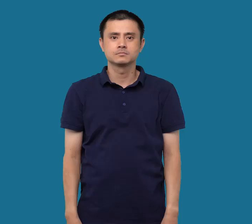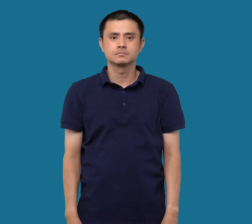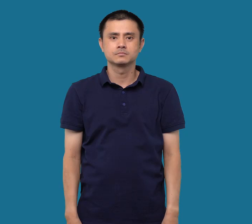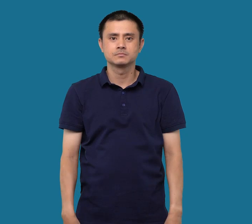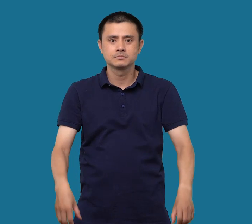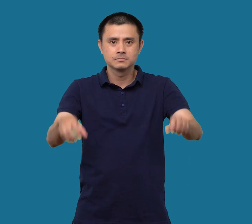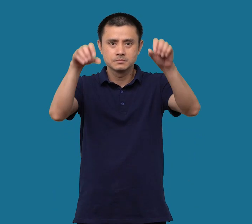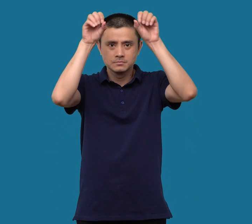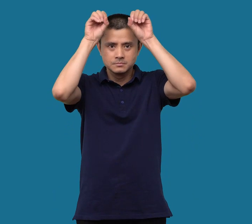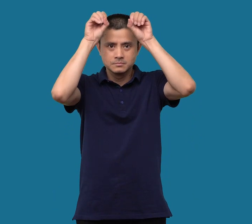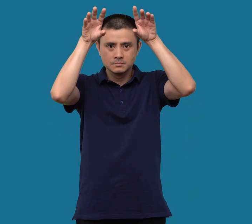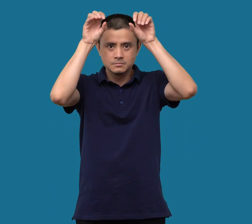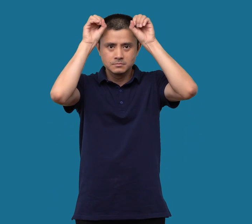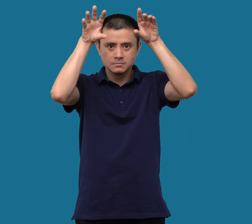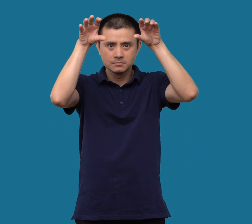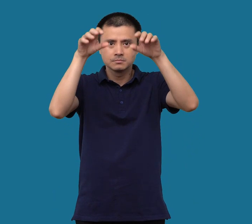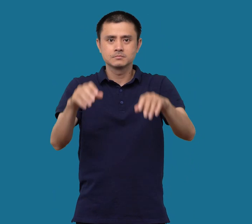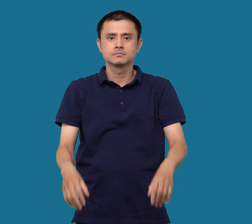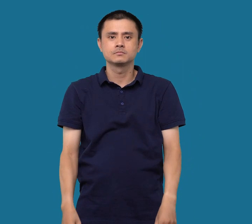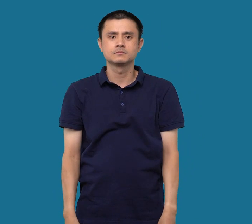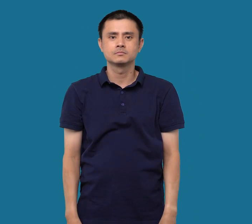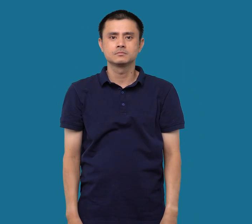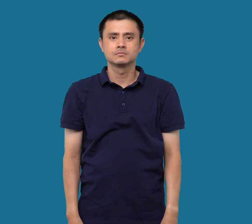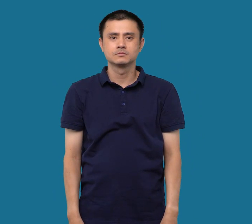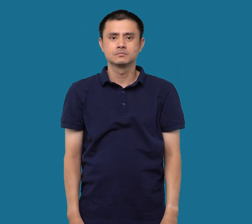giáo dục